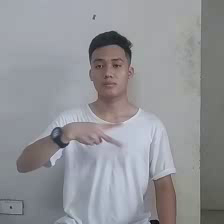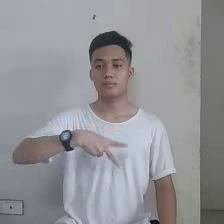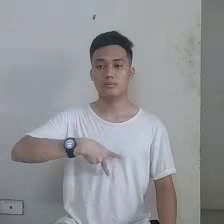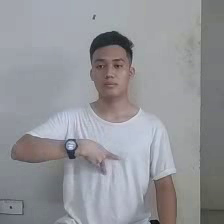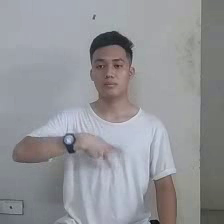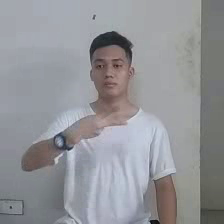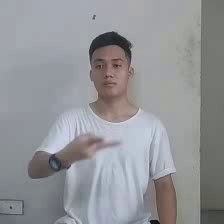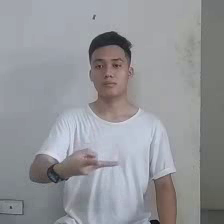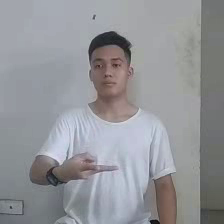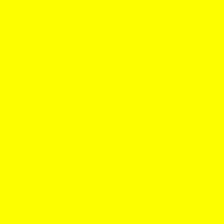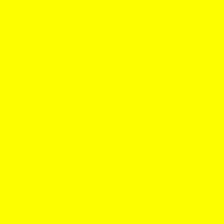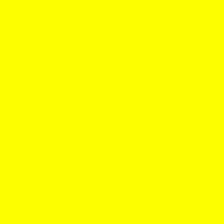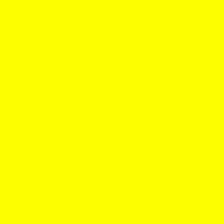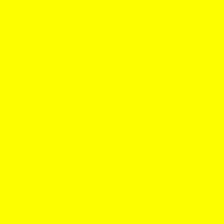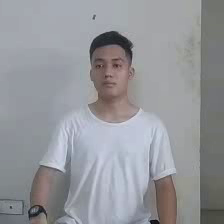Hy sinh